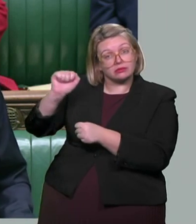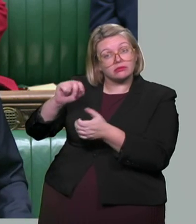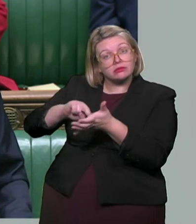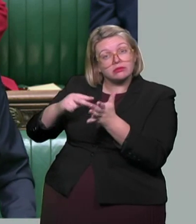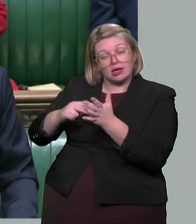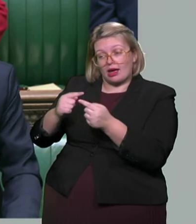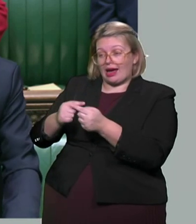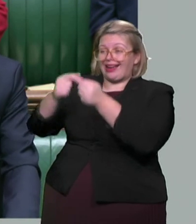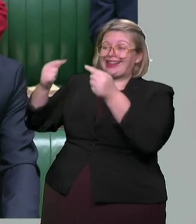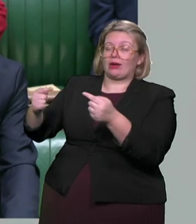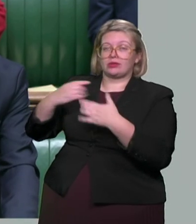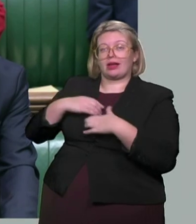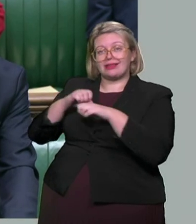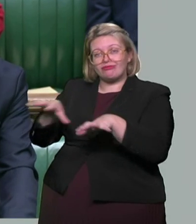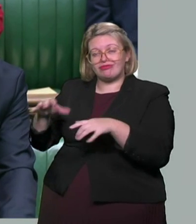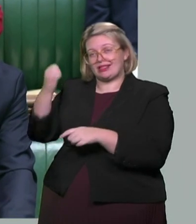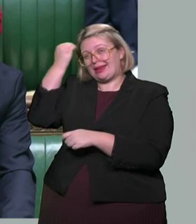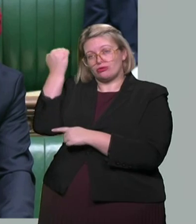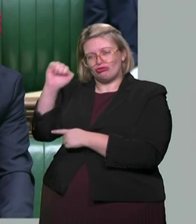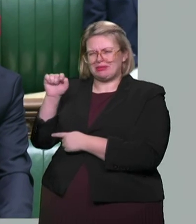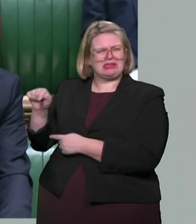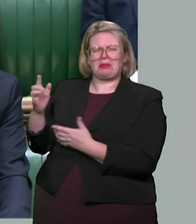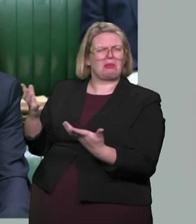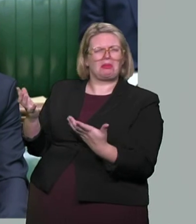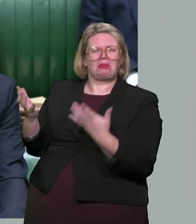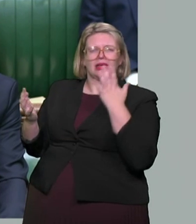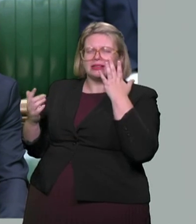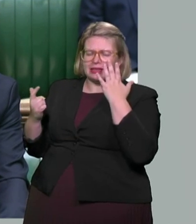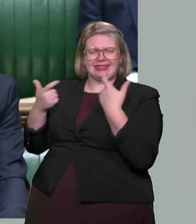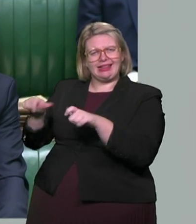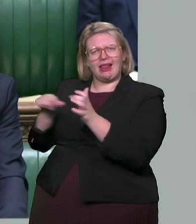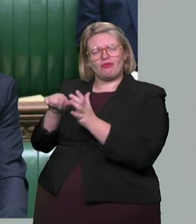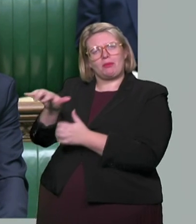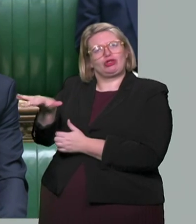Internet users are increasingly likely to come across extremist content online.